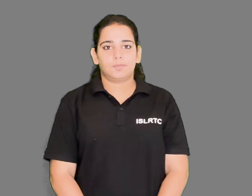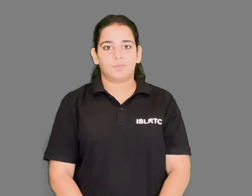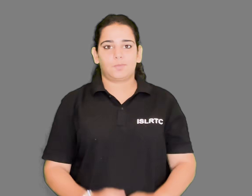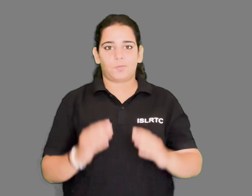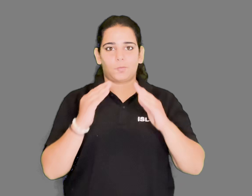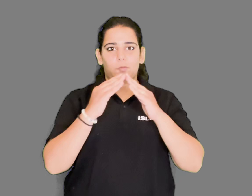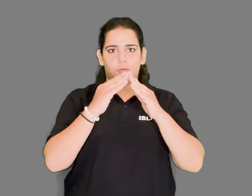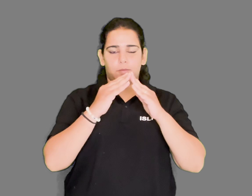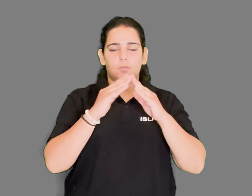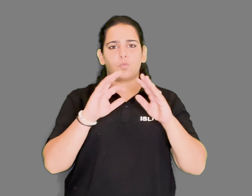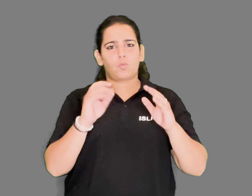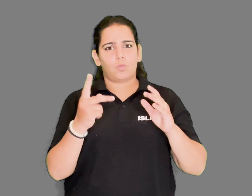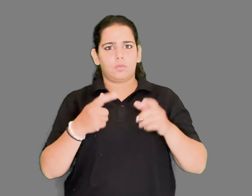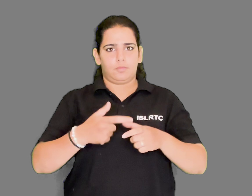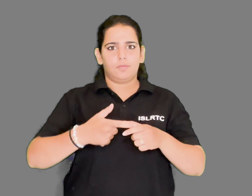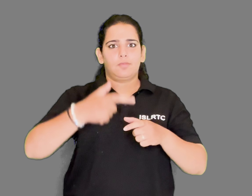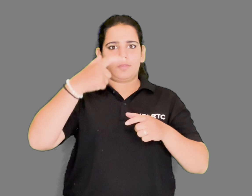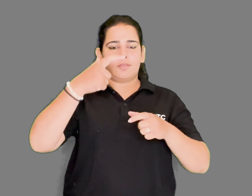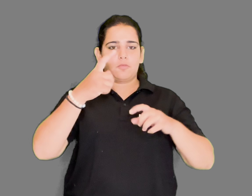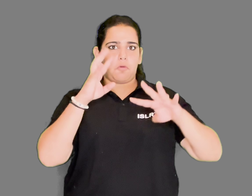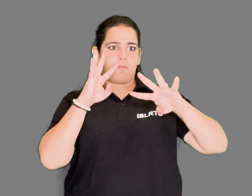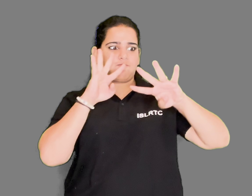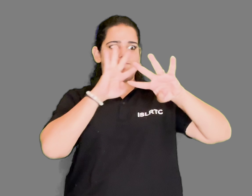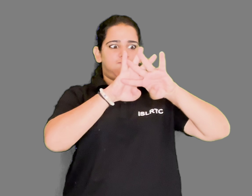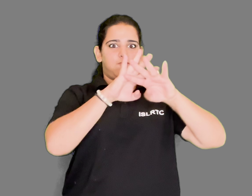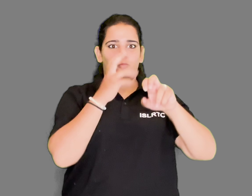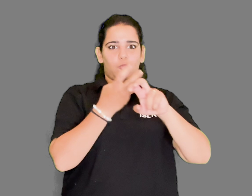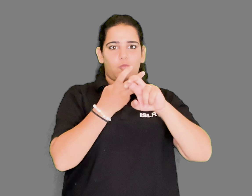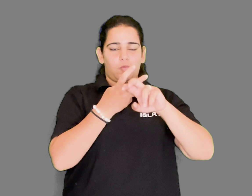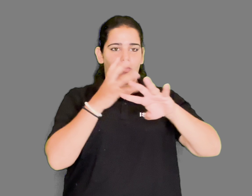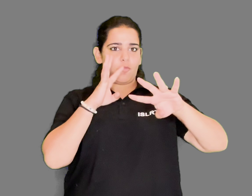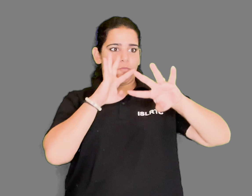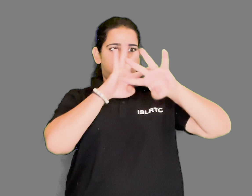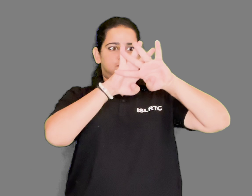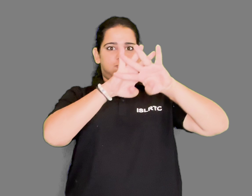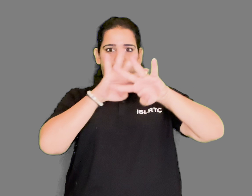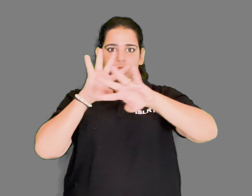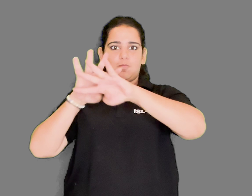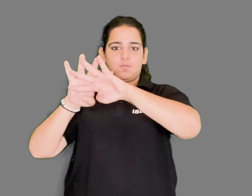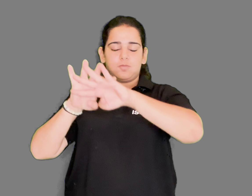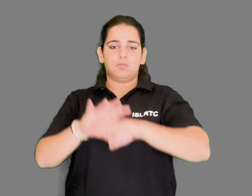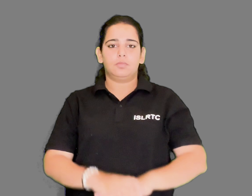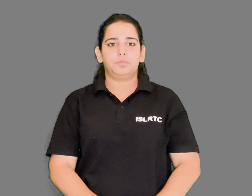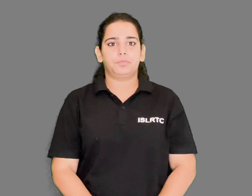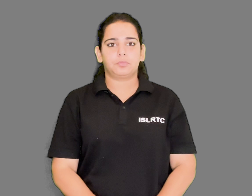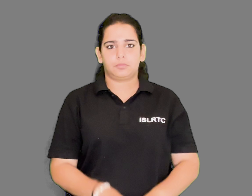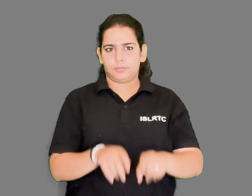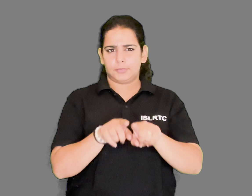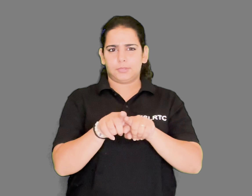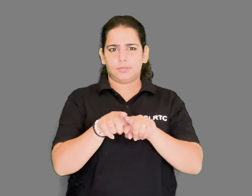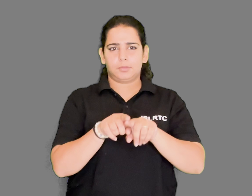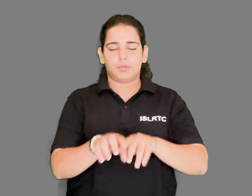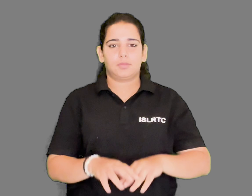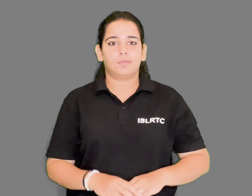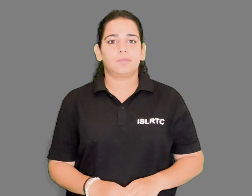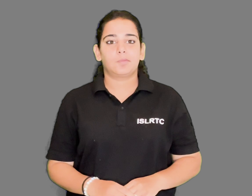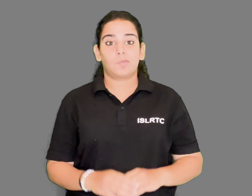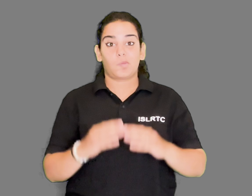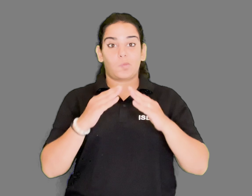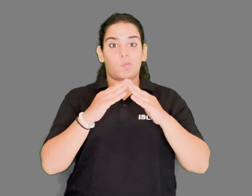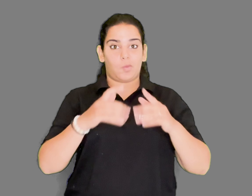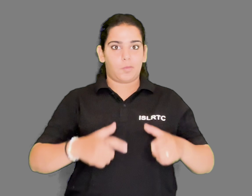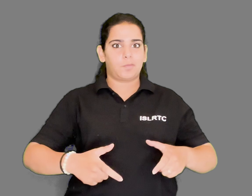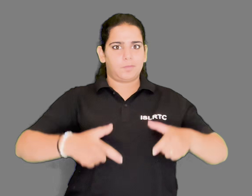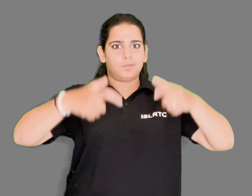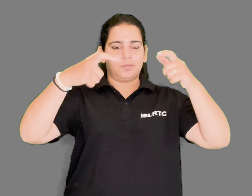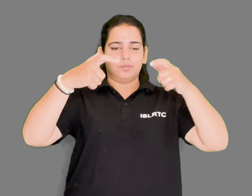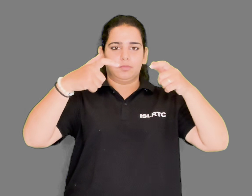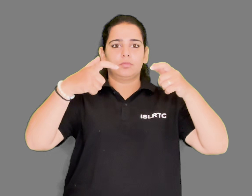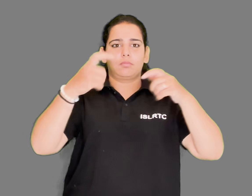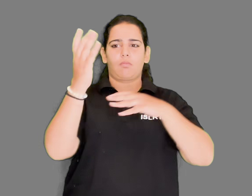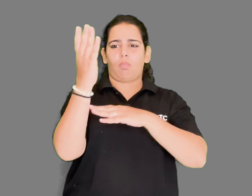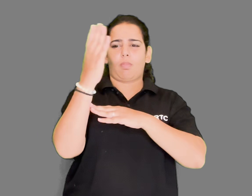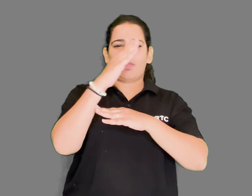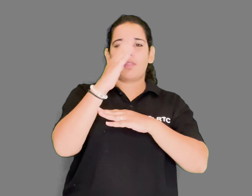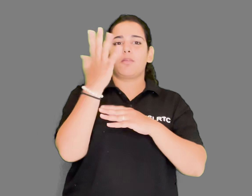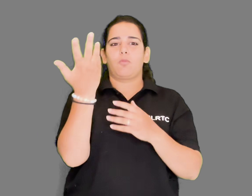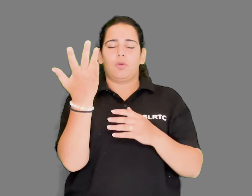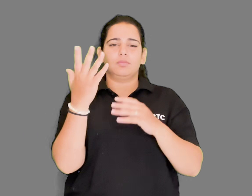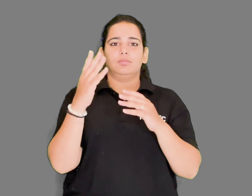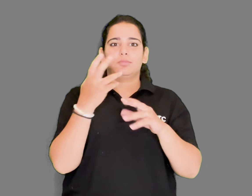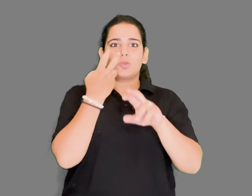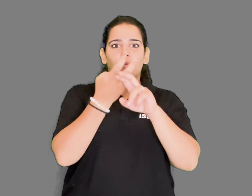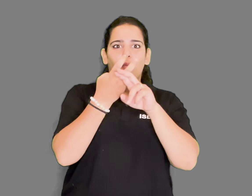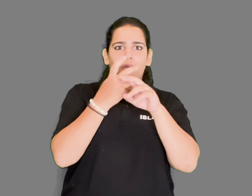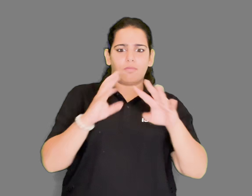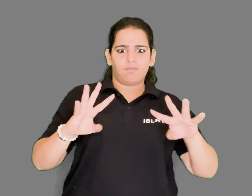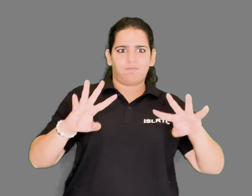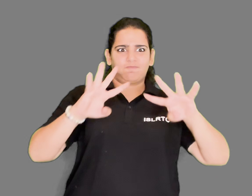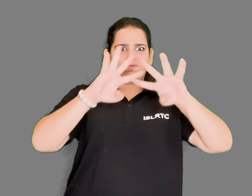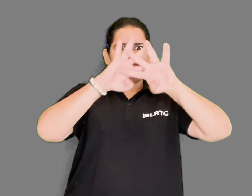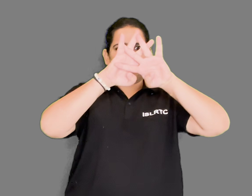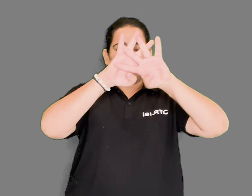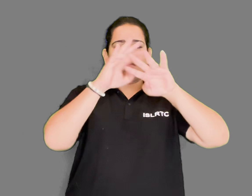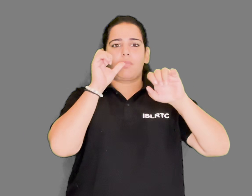Seismic Retrofit The process of strengthening existing structures to make them more resistant to earthquakes